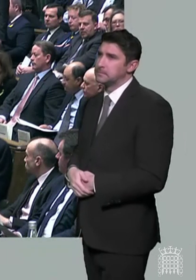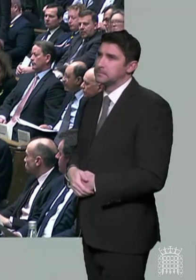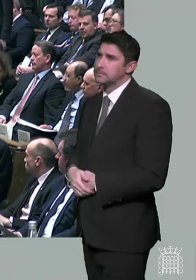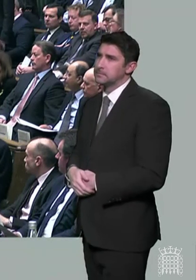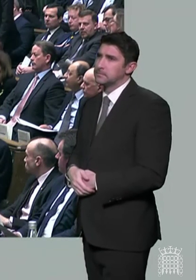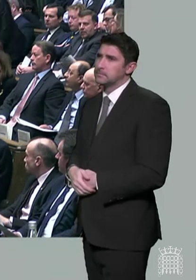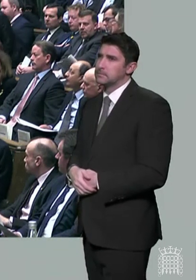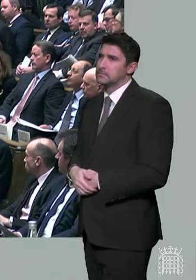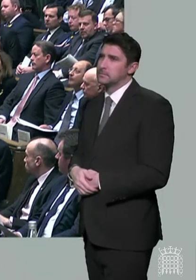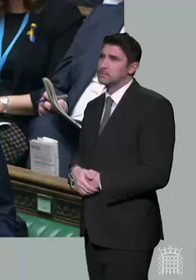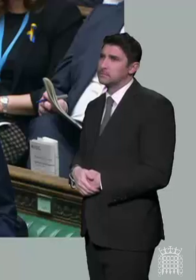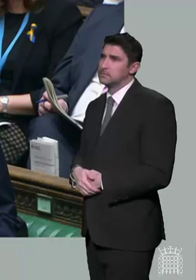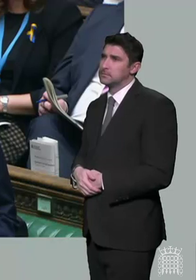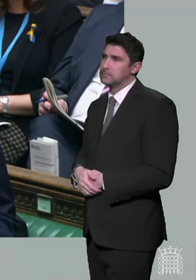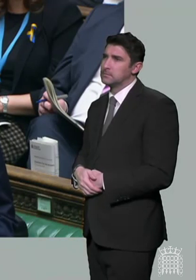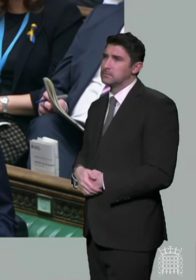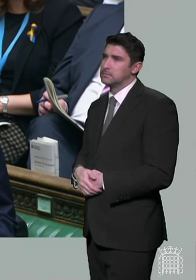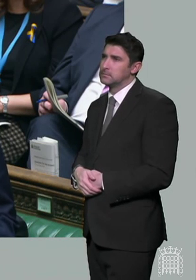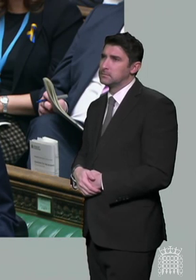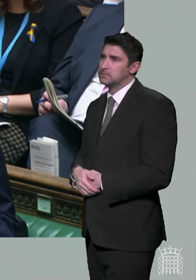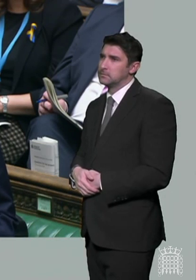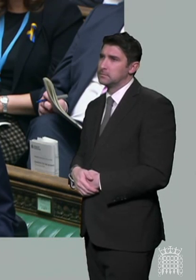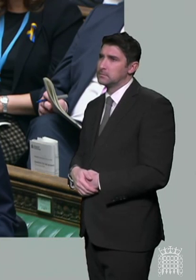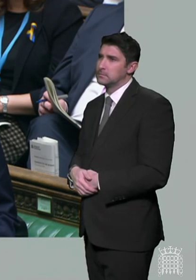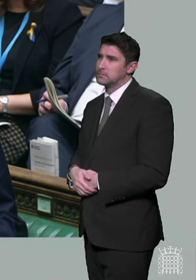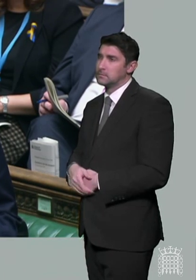Dobryi den, druh mii, shanovnyi posol.